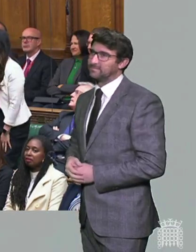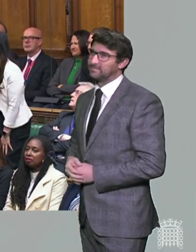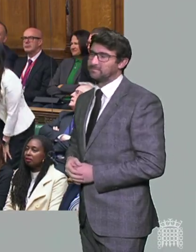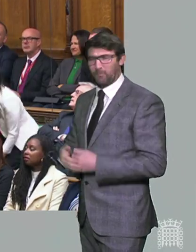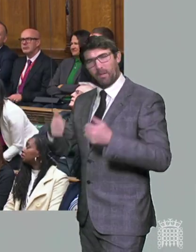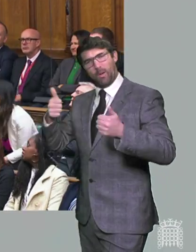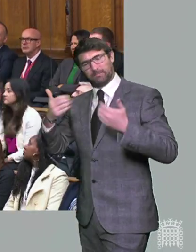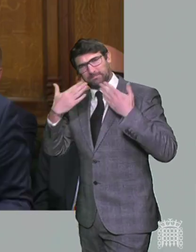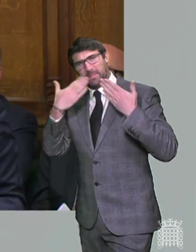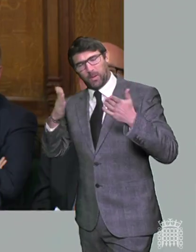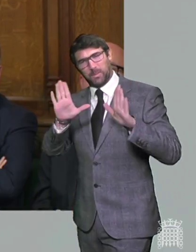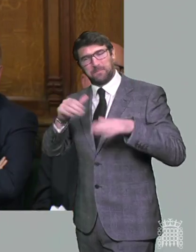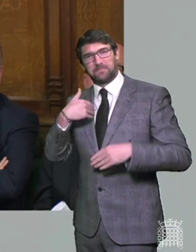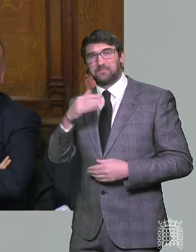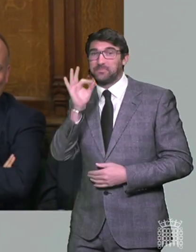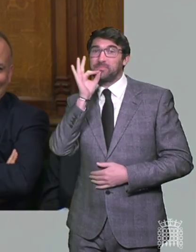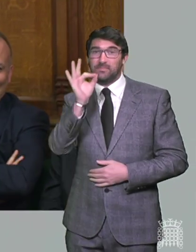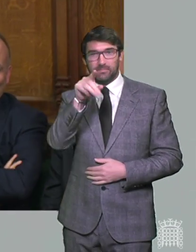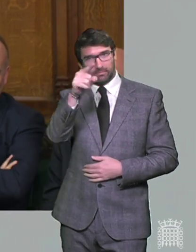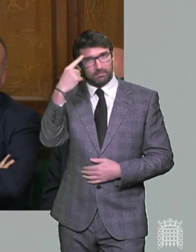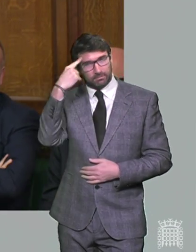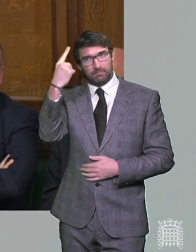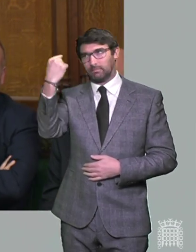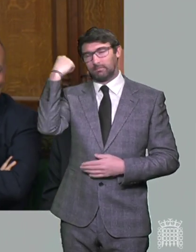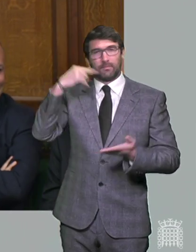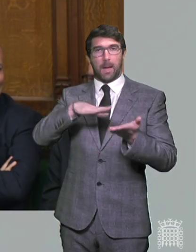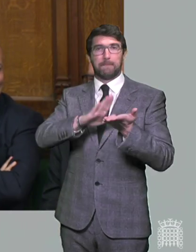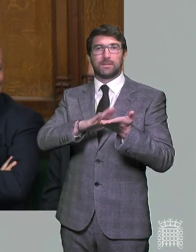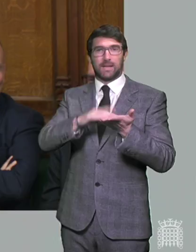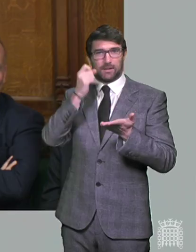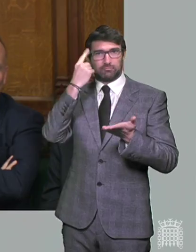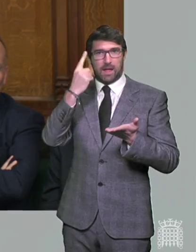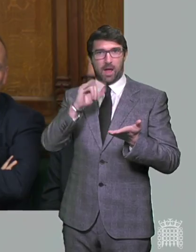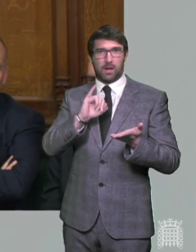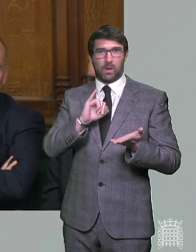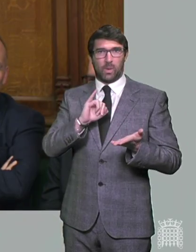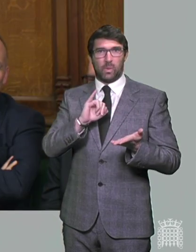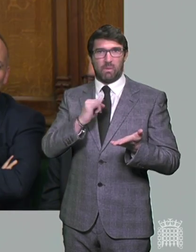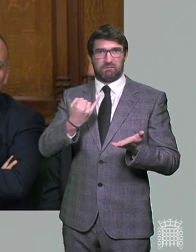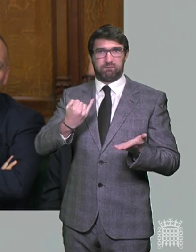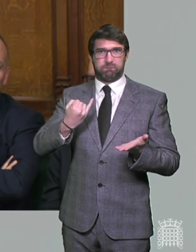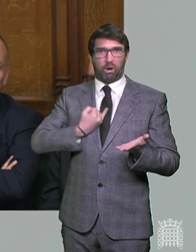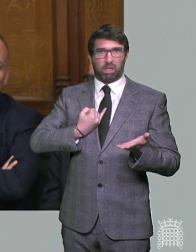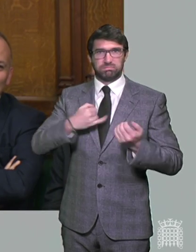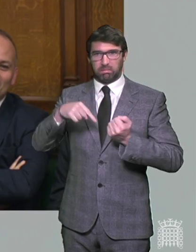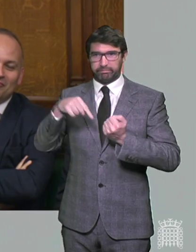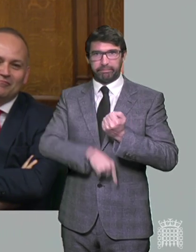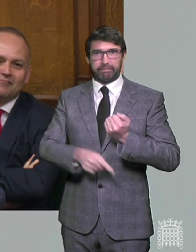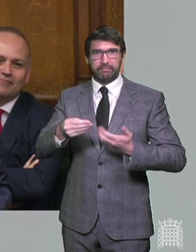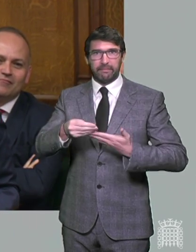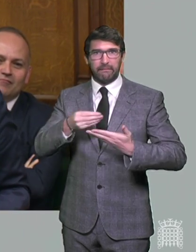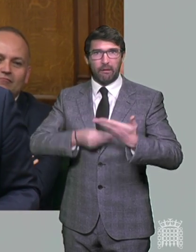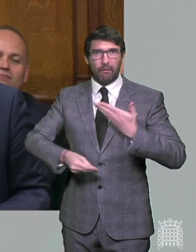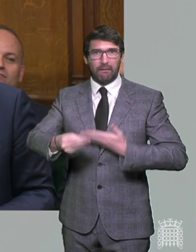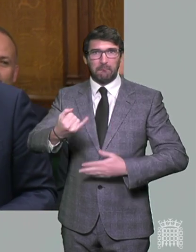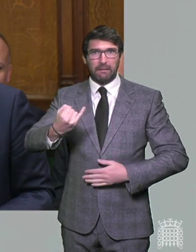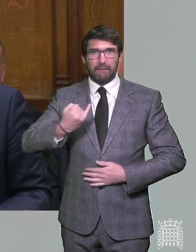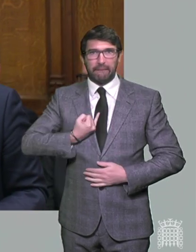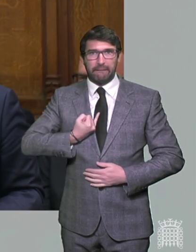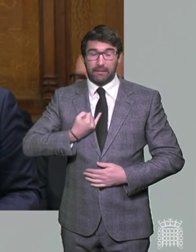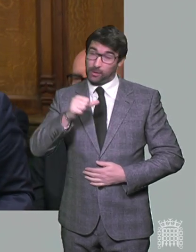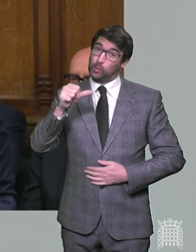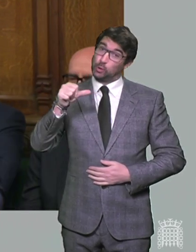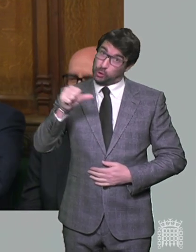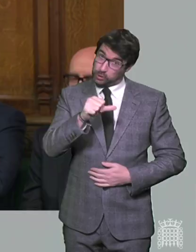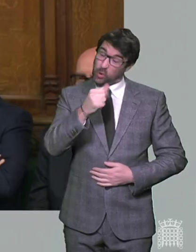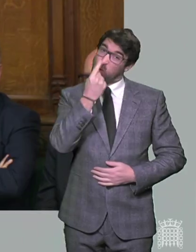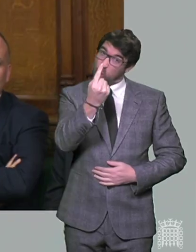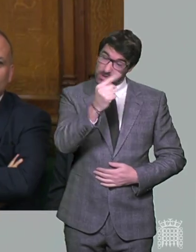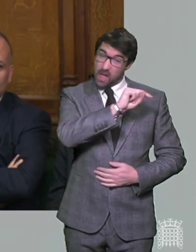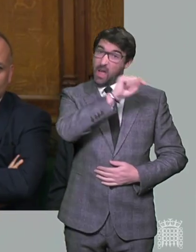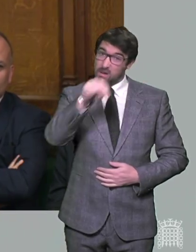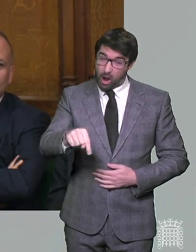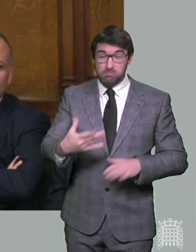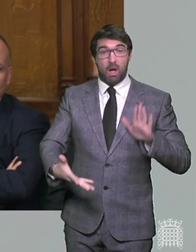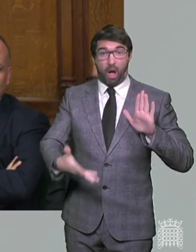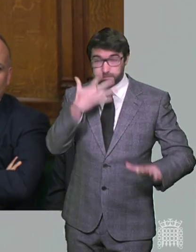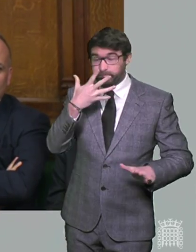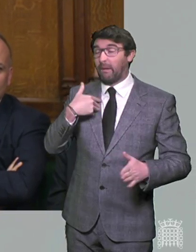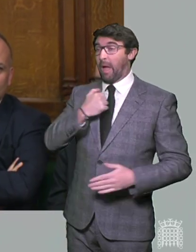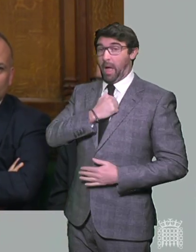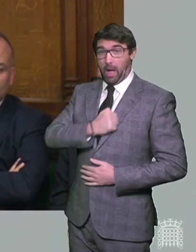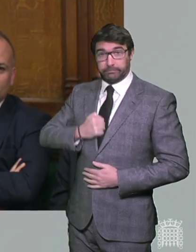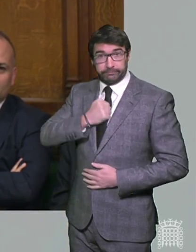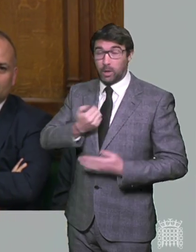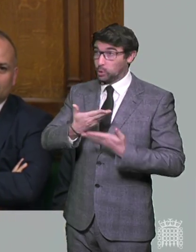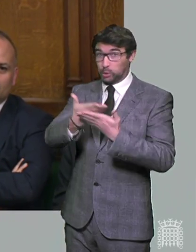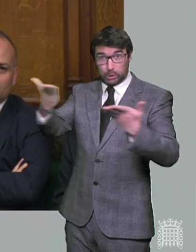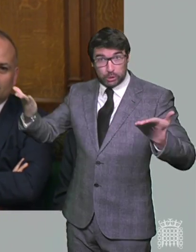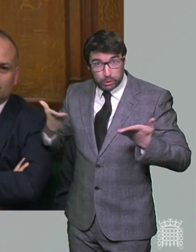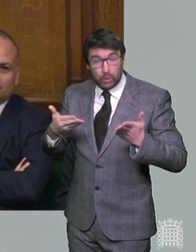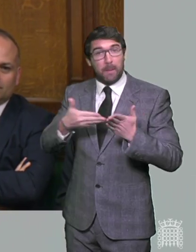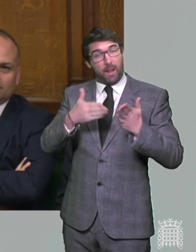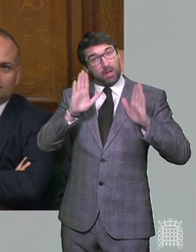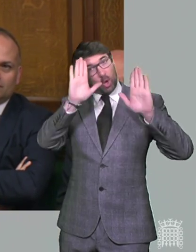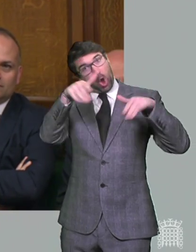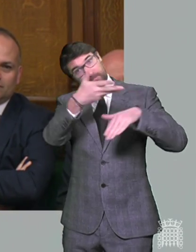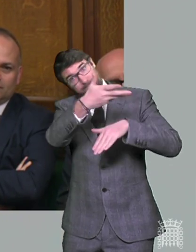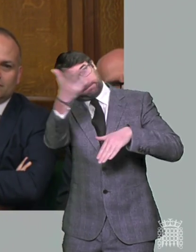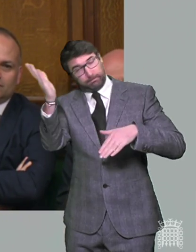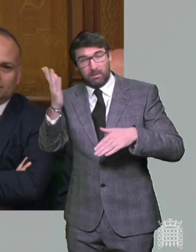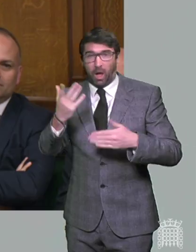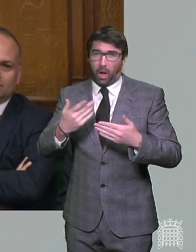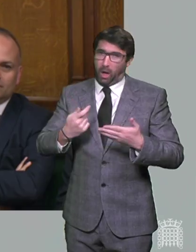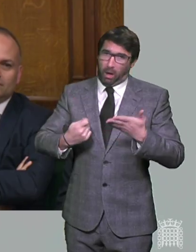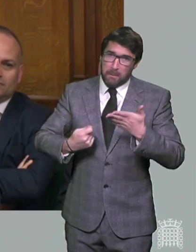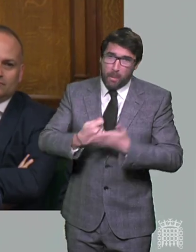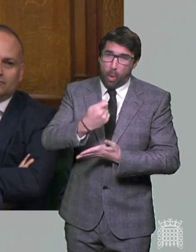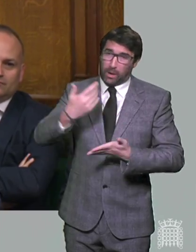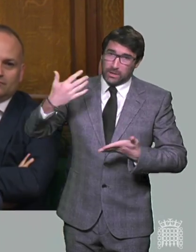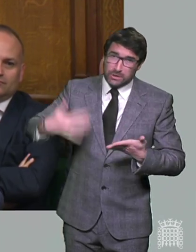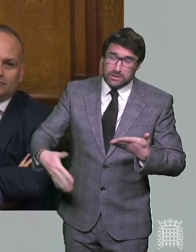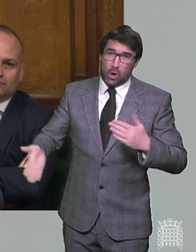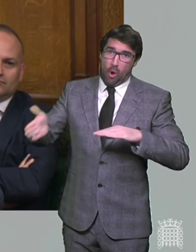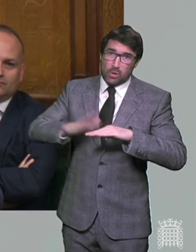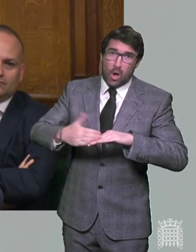When the penny dropped for the Prime Minister on Monday and she realised that her Budget was responsible for crashing the economy, she should have come to this House to explain herself and to apologise to the millions of people who will now be paying hundreds of pounds extra a month on their mortgages because of her mistakes.